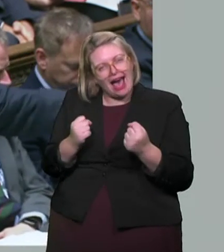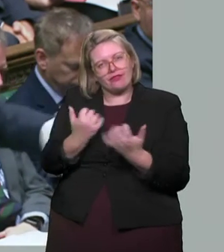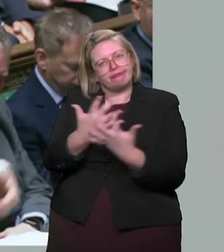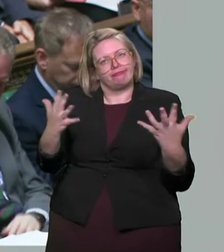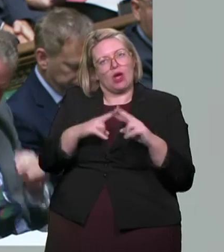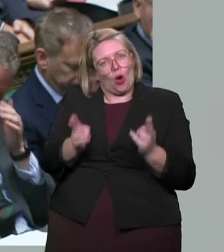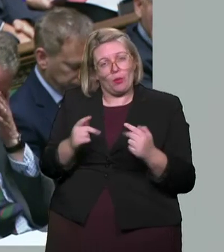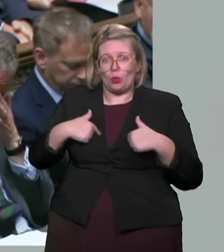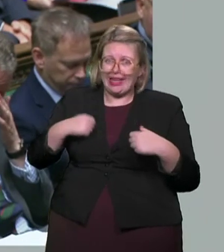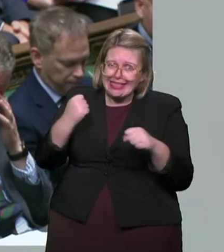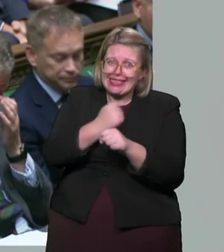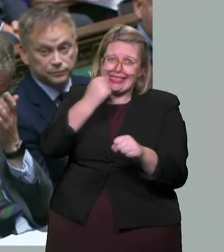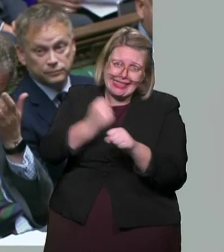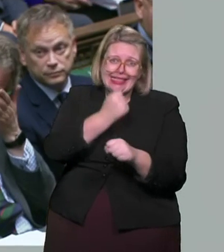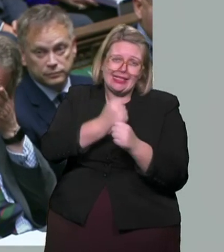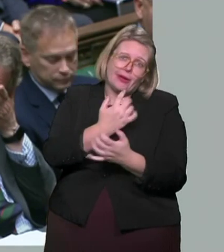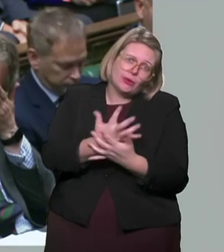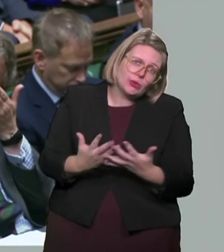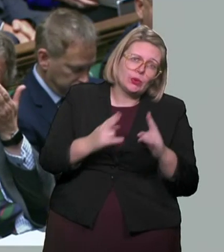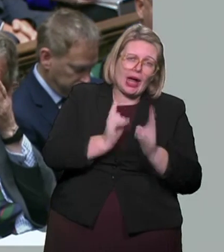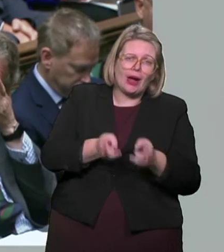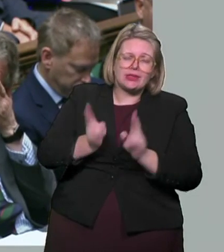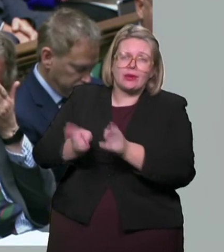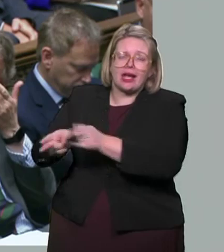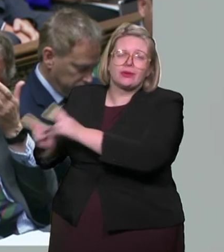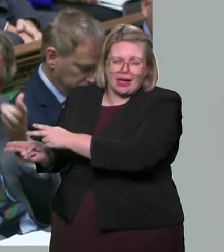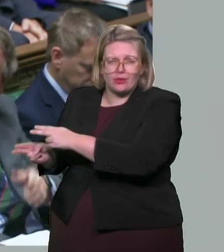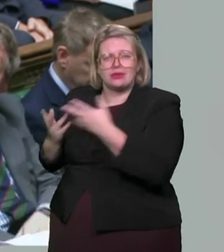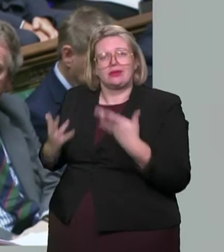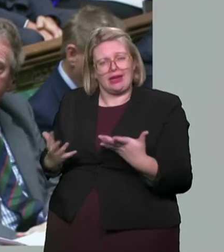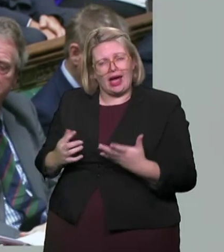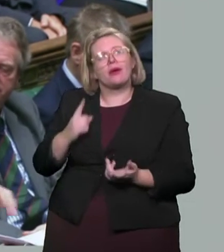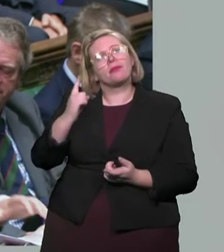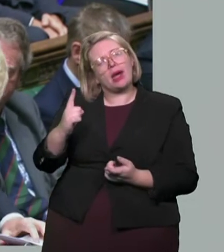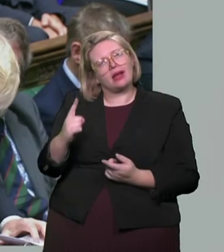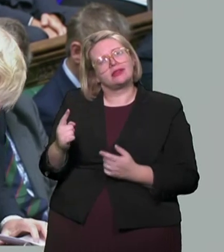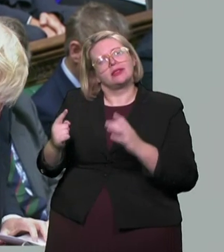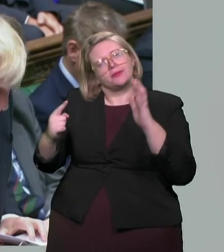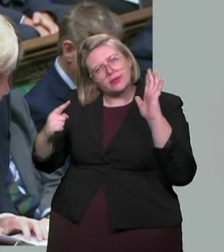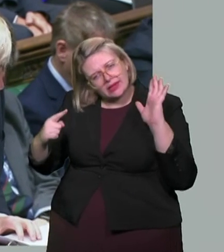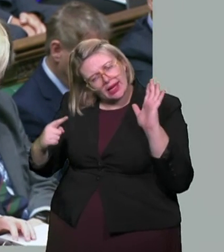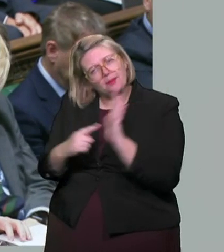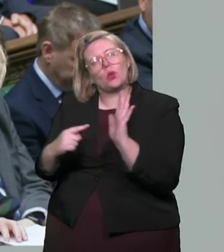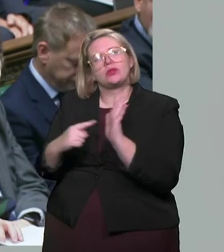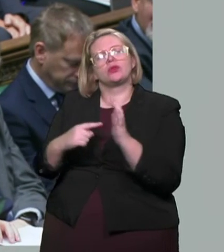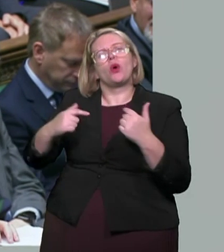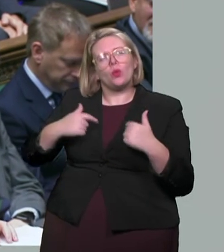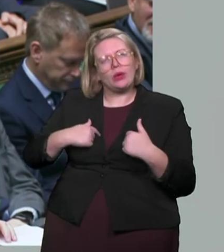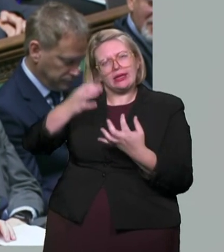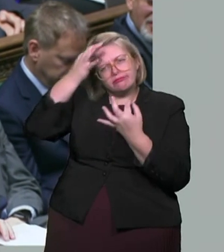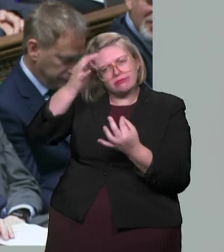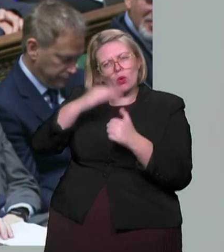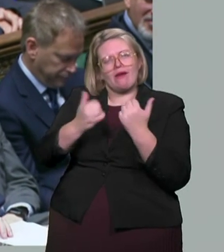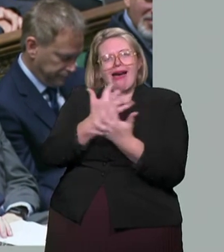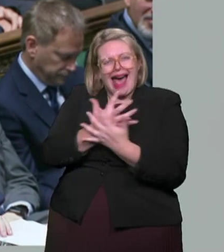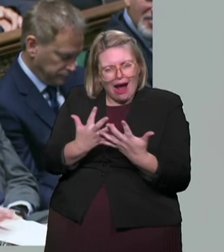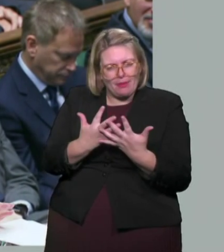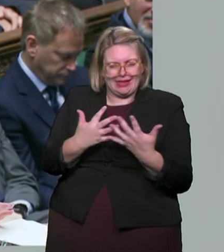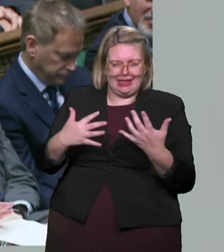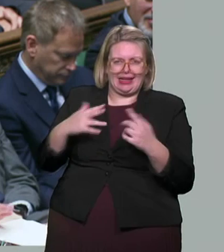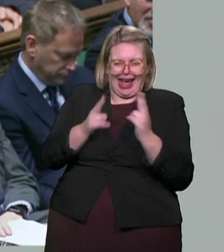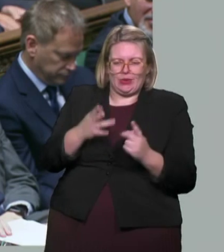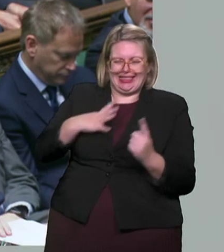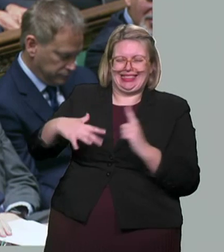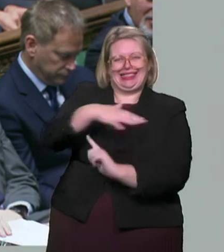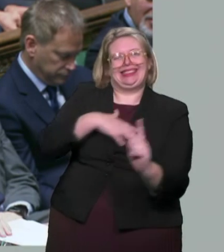We are building record numbers of homes, but we owe it to our kinder, gentler politics to be accurate about what is going on in our constituencies.